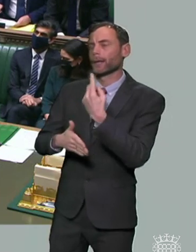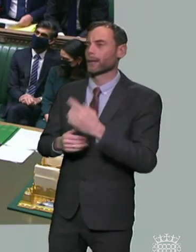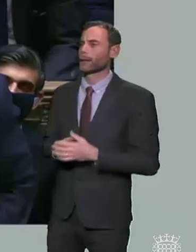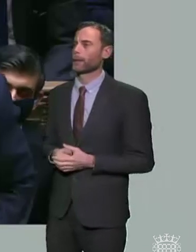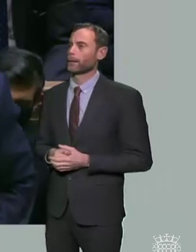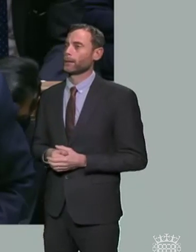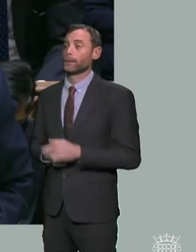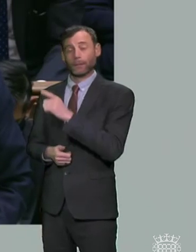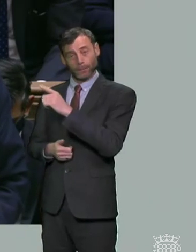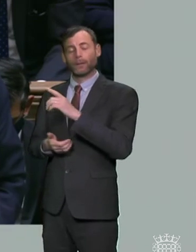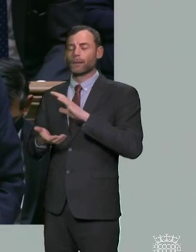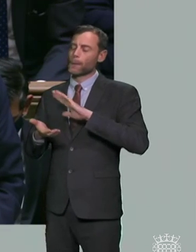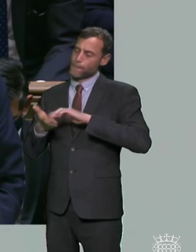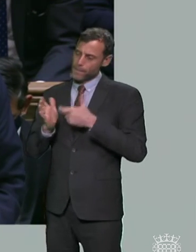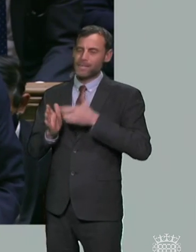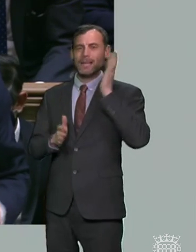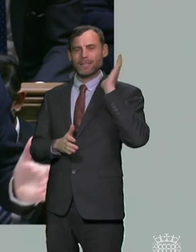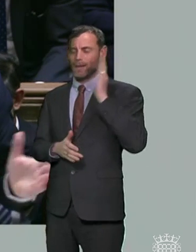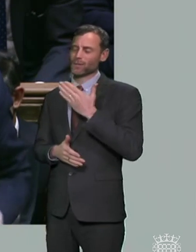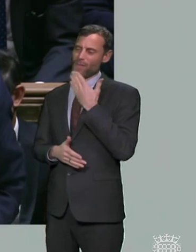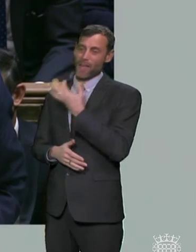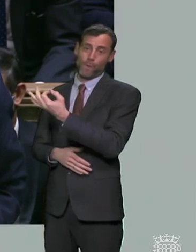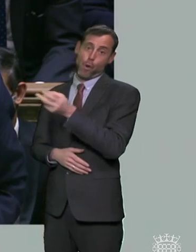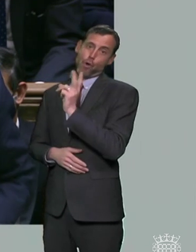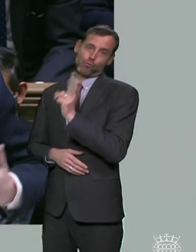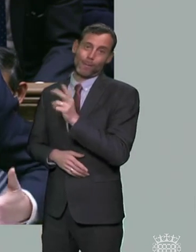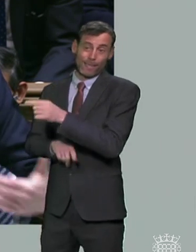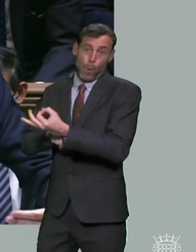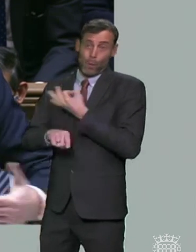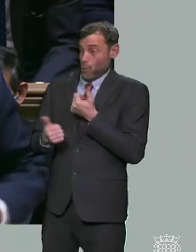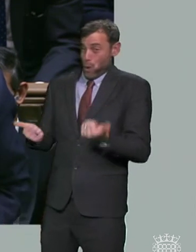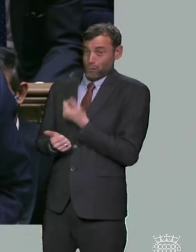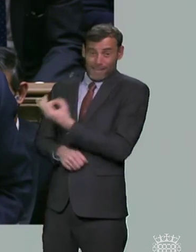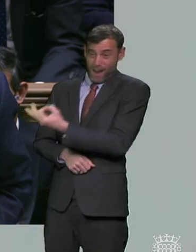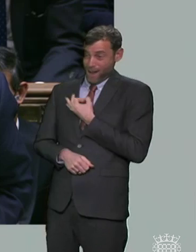and learned Gentleman for repeating the question that he has already asked.